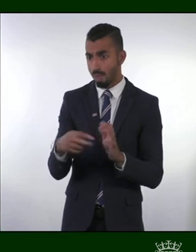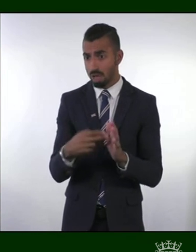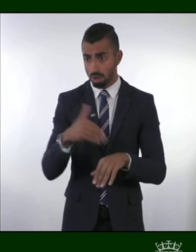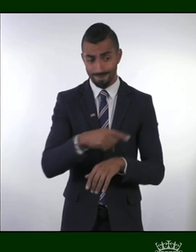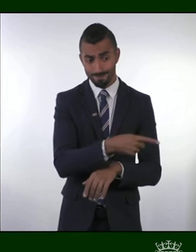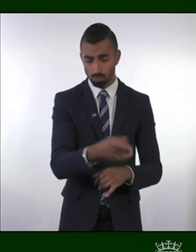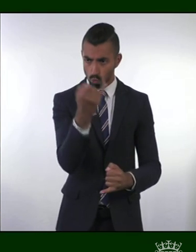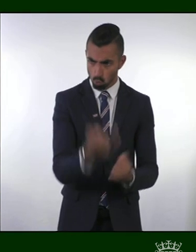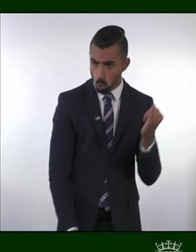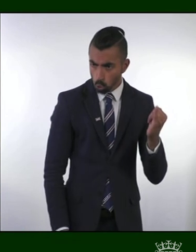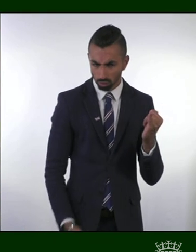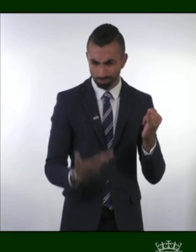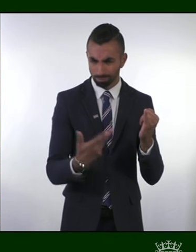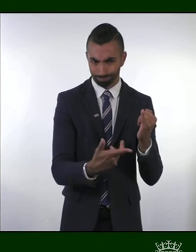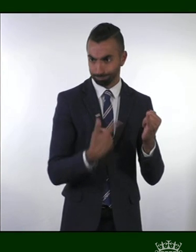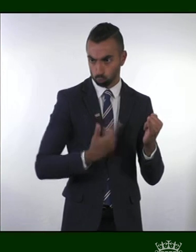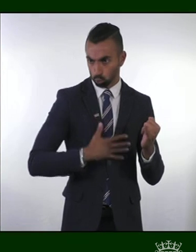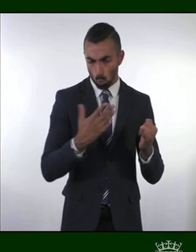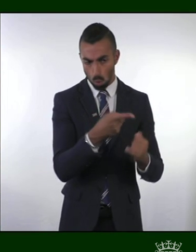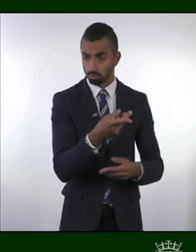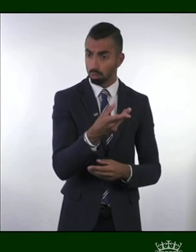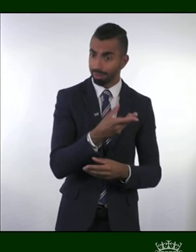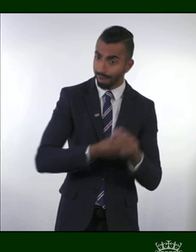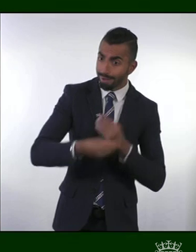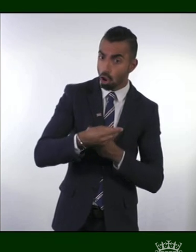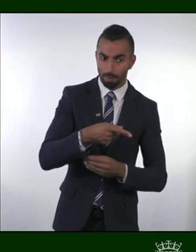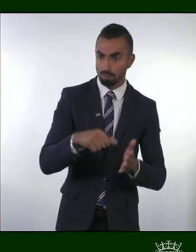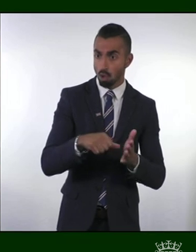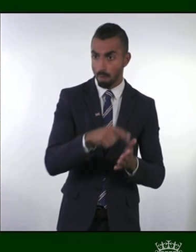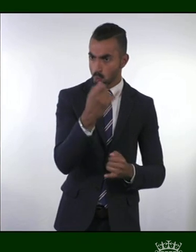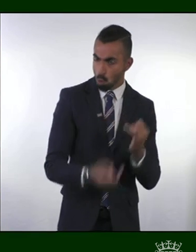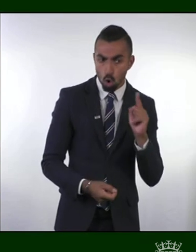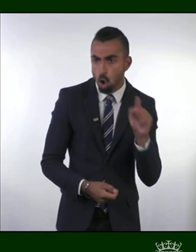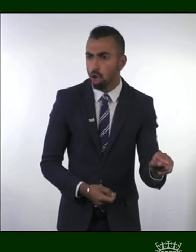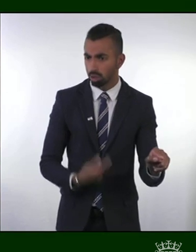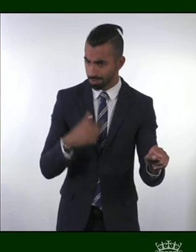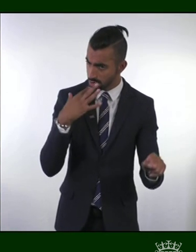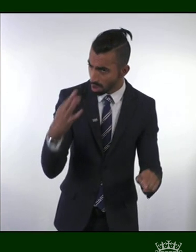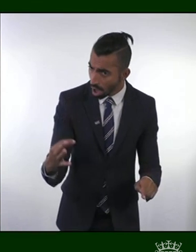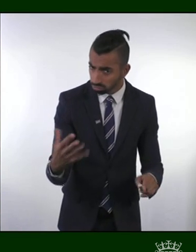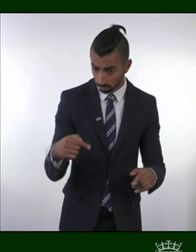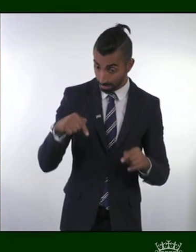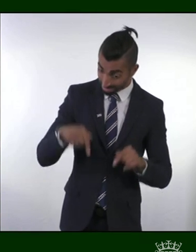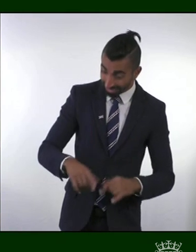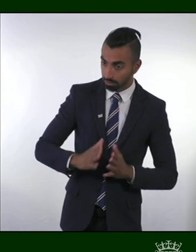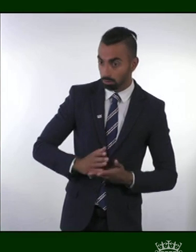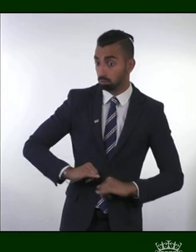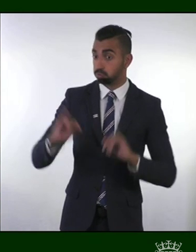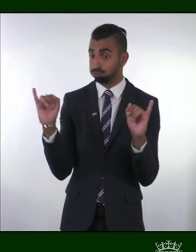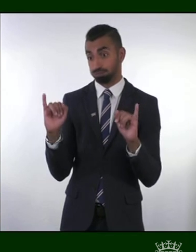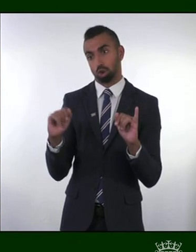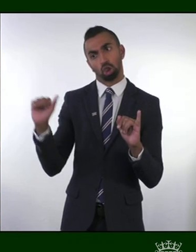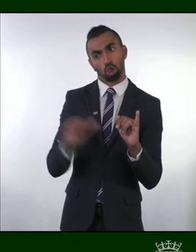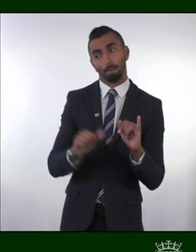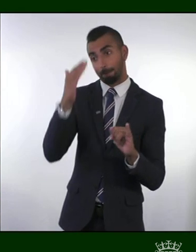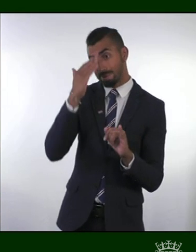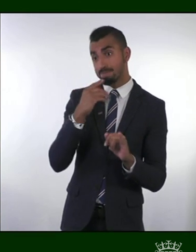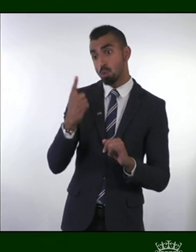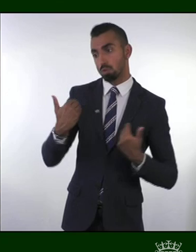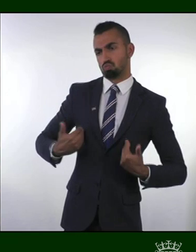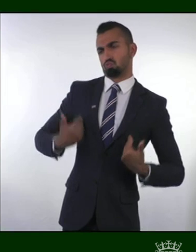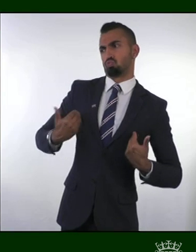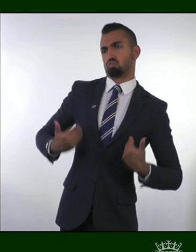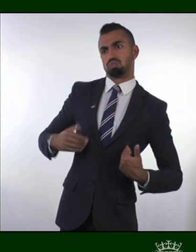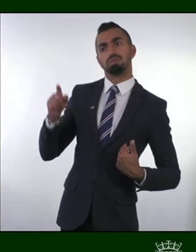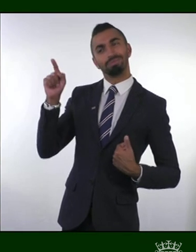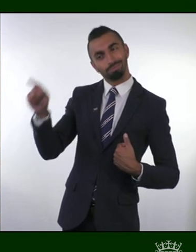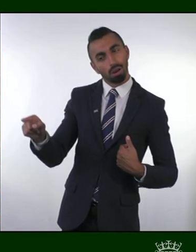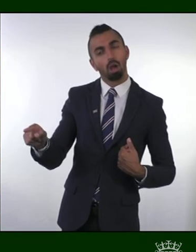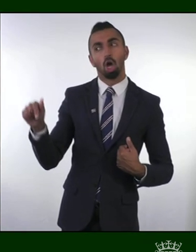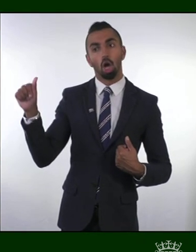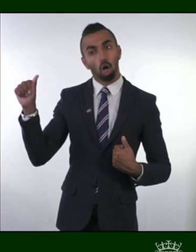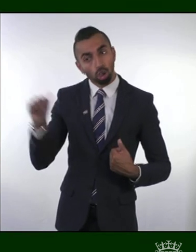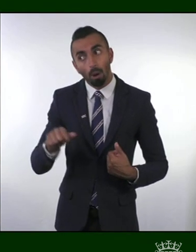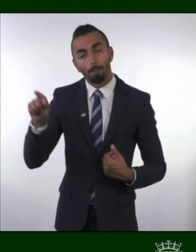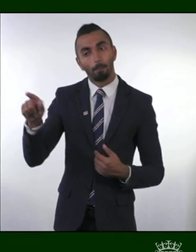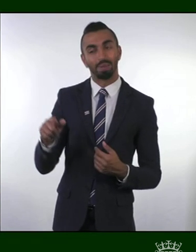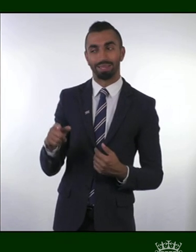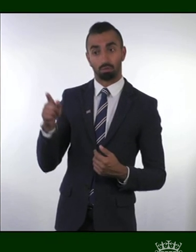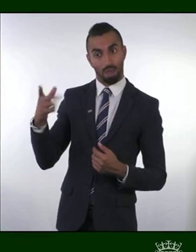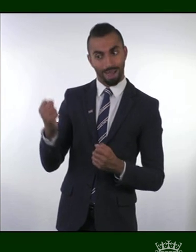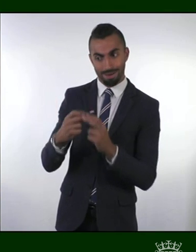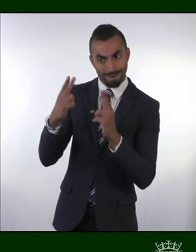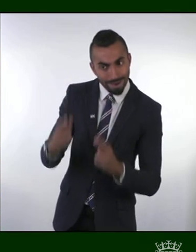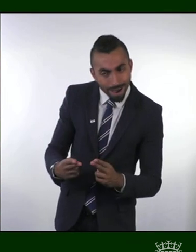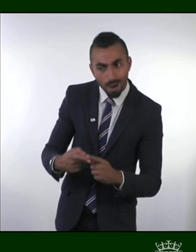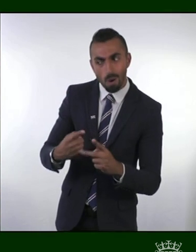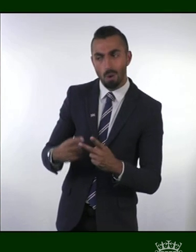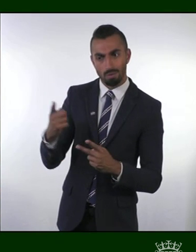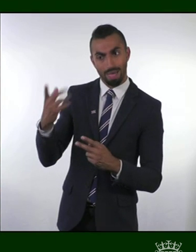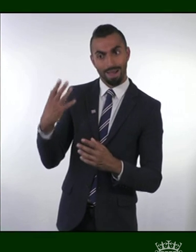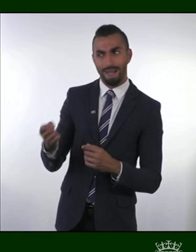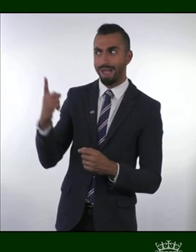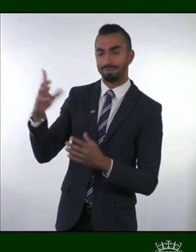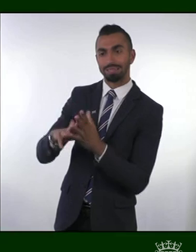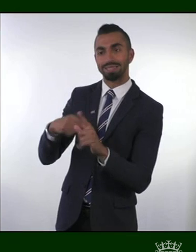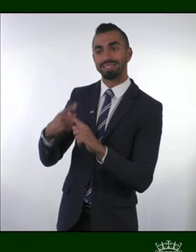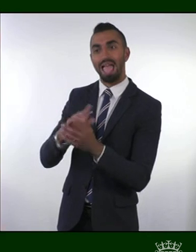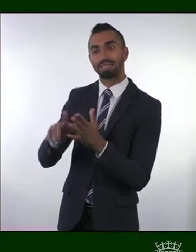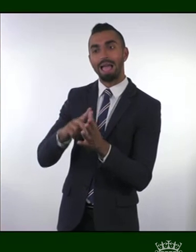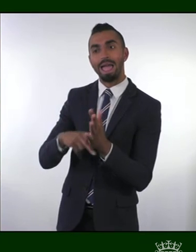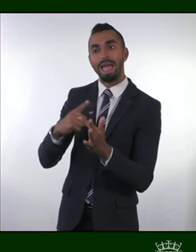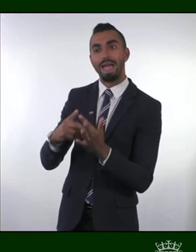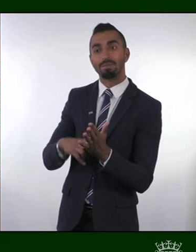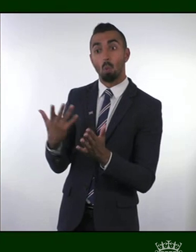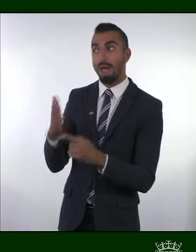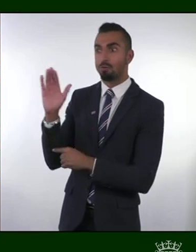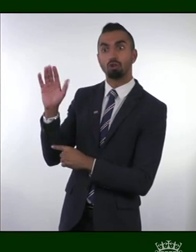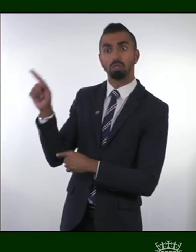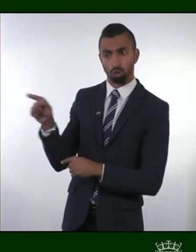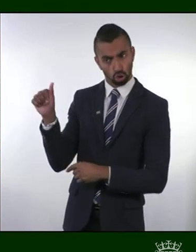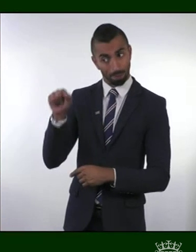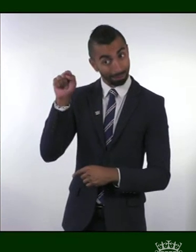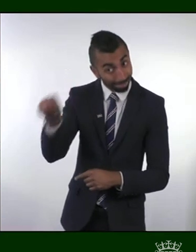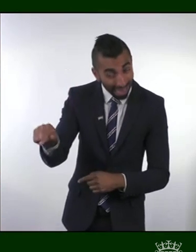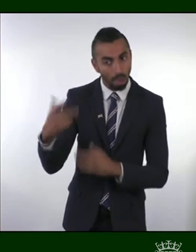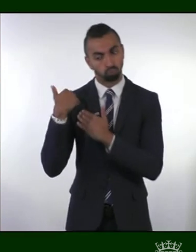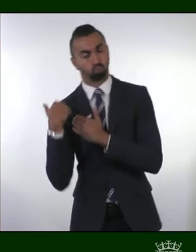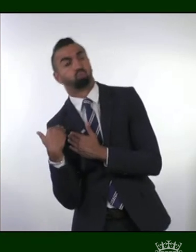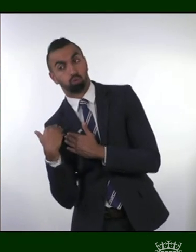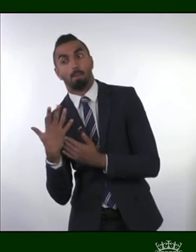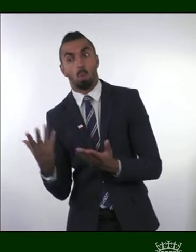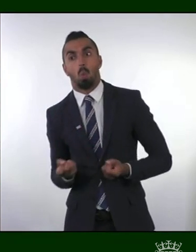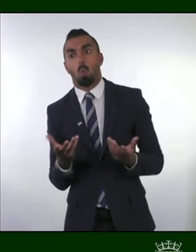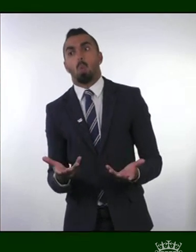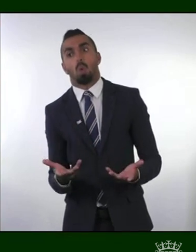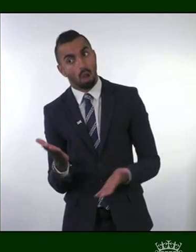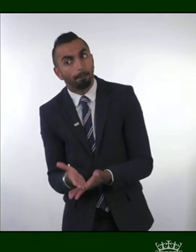Will he therefore ensure that the cost of these measures is borne not by the poor and low-paid, but by those with wealth and assets, whether in land and property here or in tax havens abroad, which so many chums in the Cabinet seem to have?